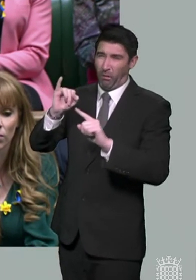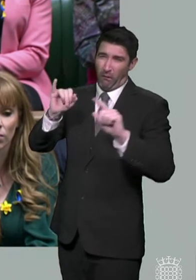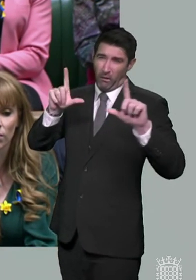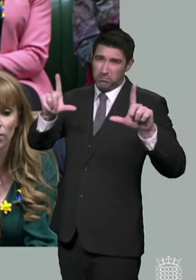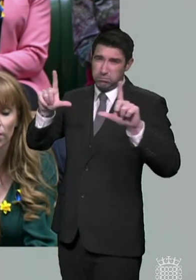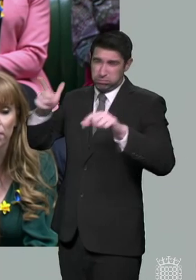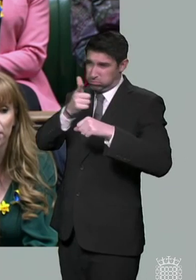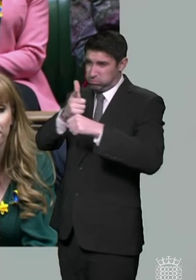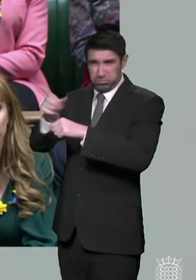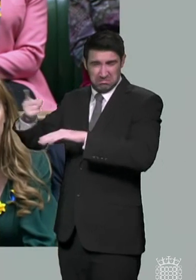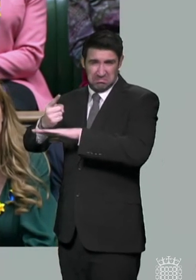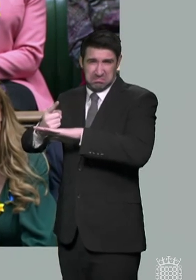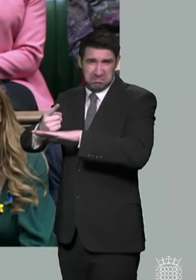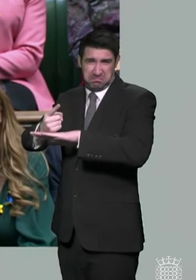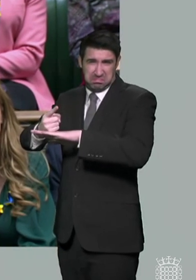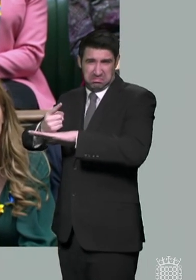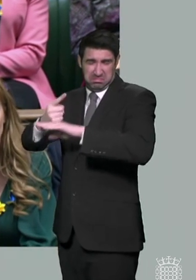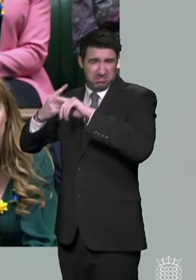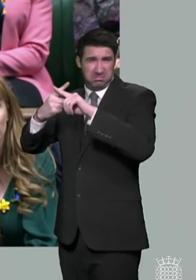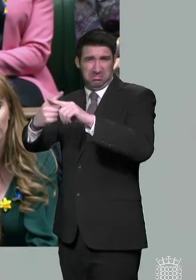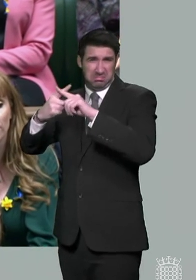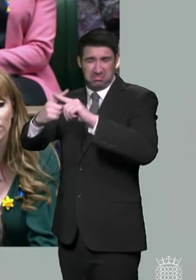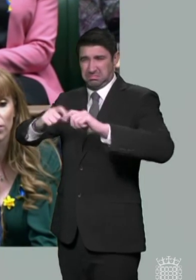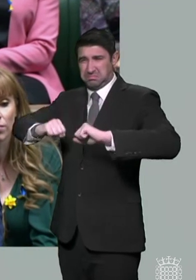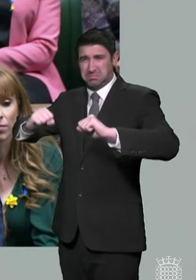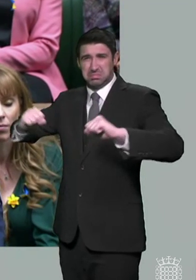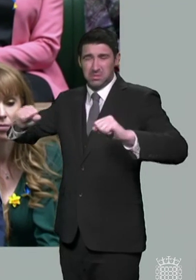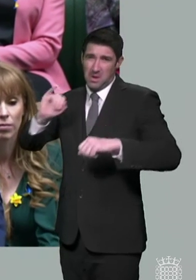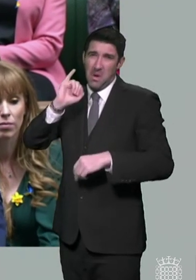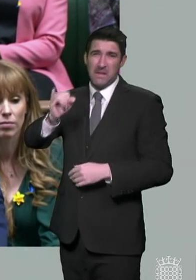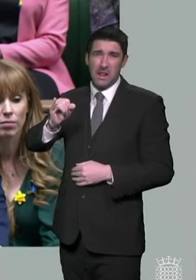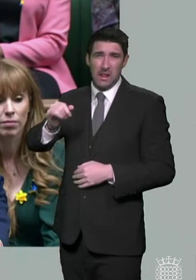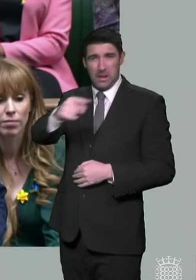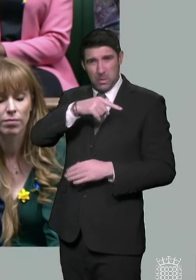We must stand up to Putin and those who prop up his regime.